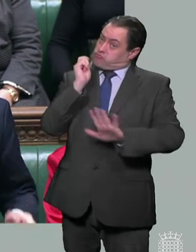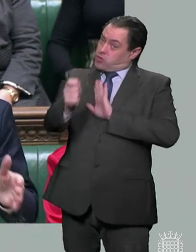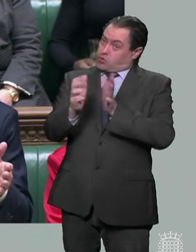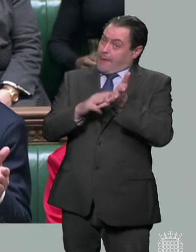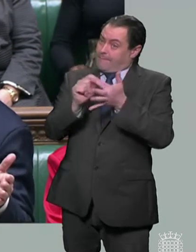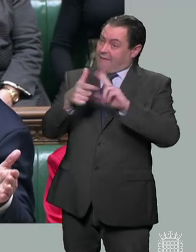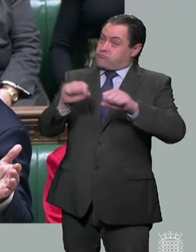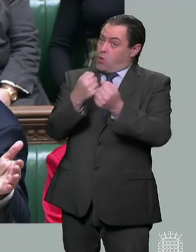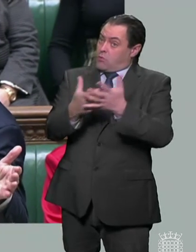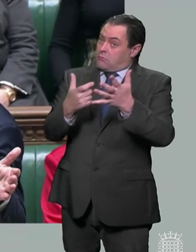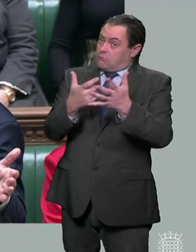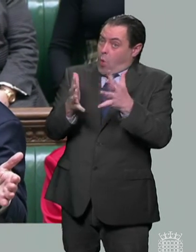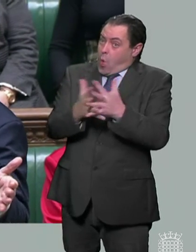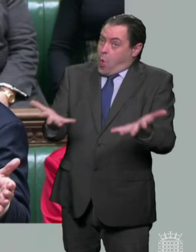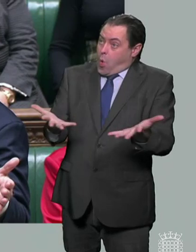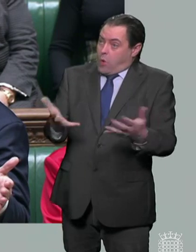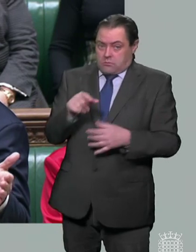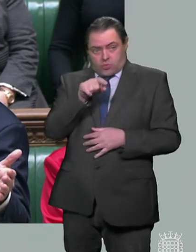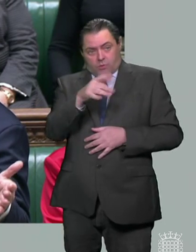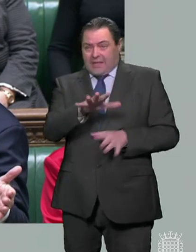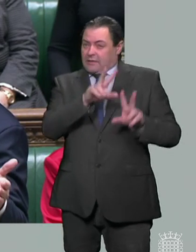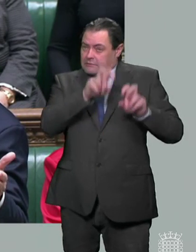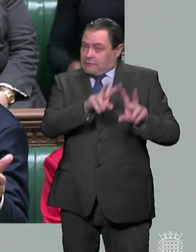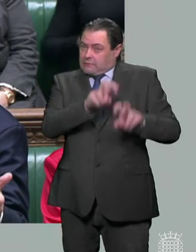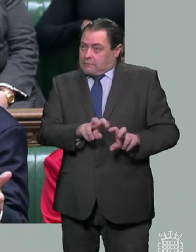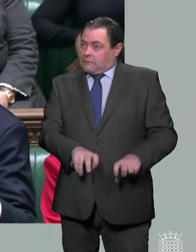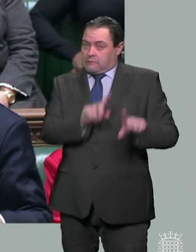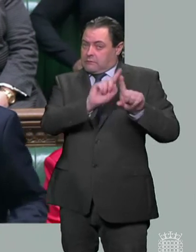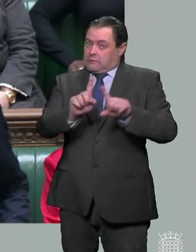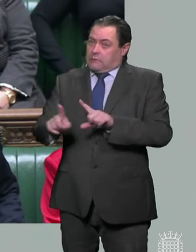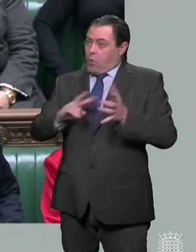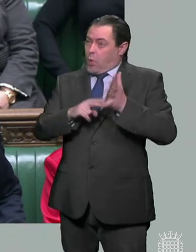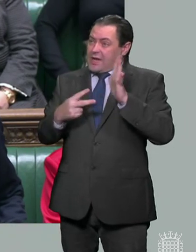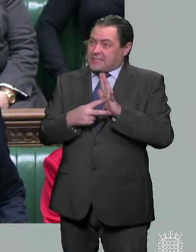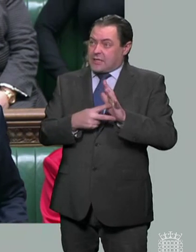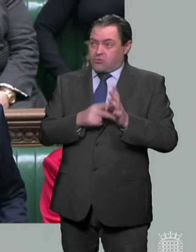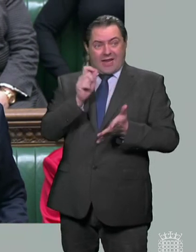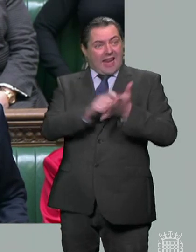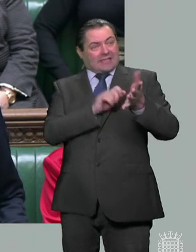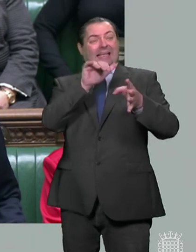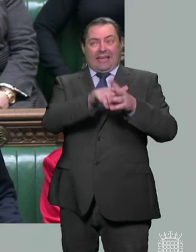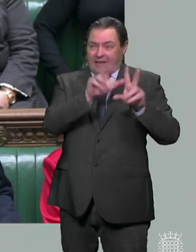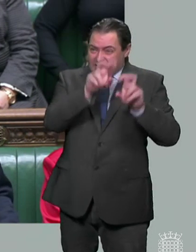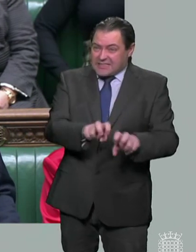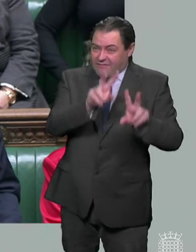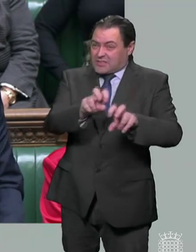He has been investigated by every organisation he has ever been elected to.